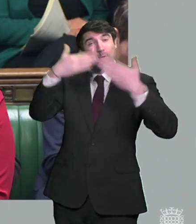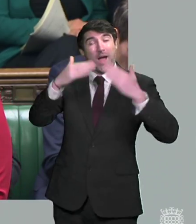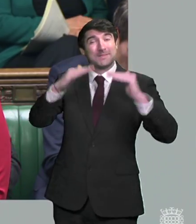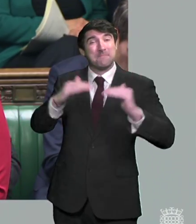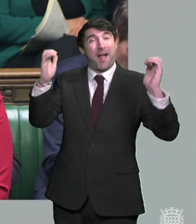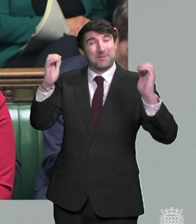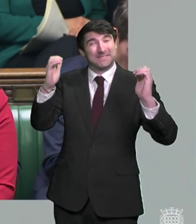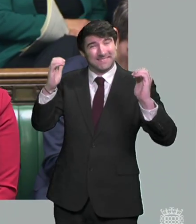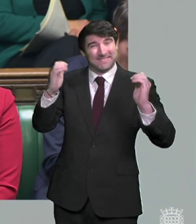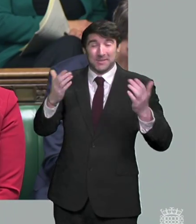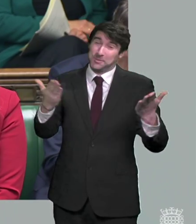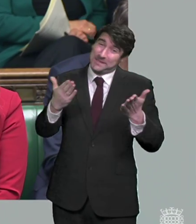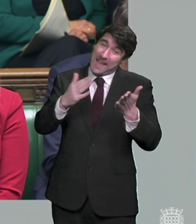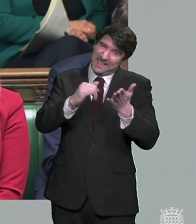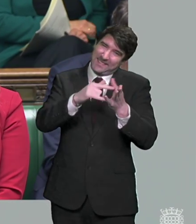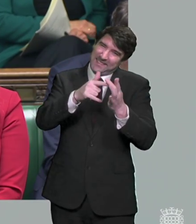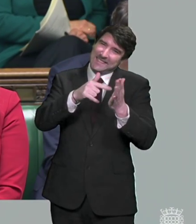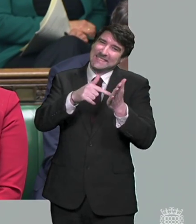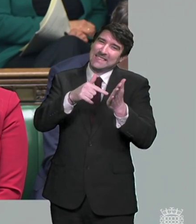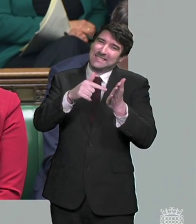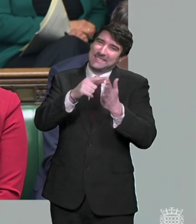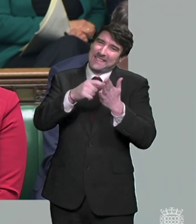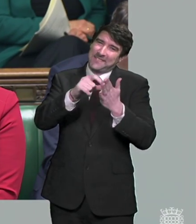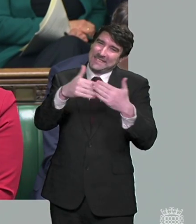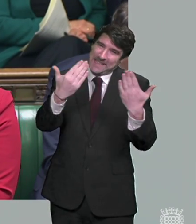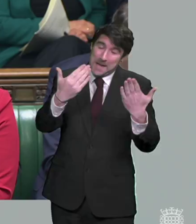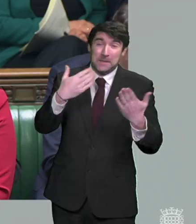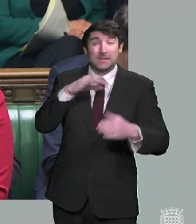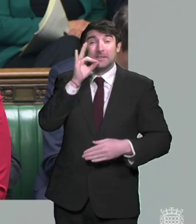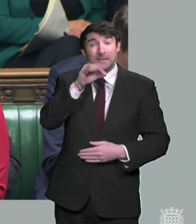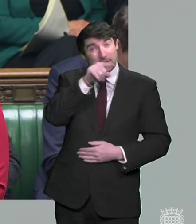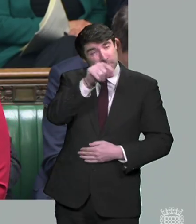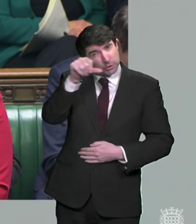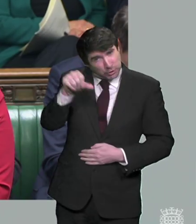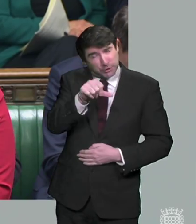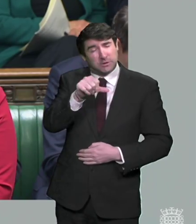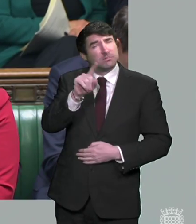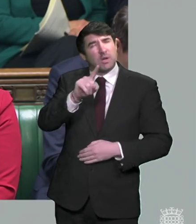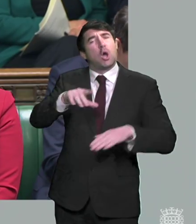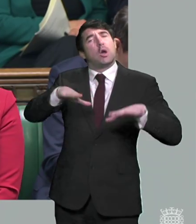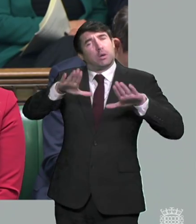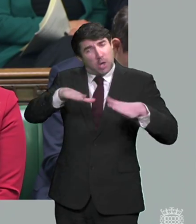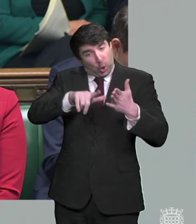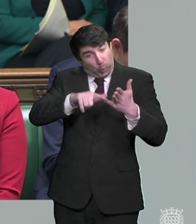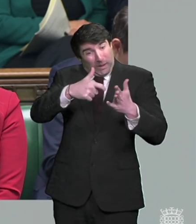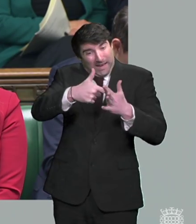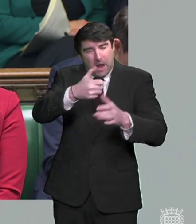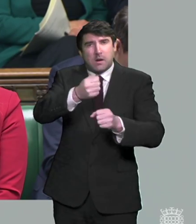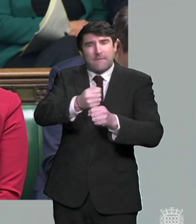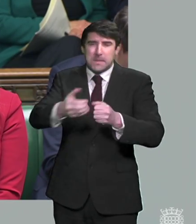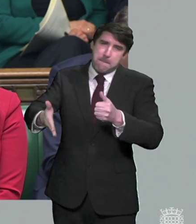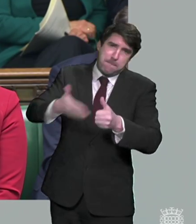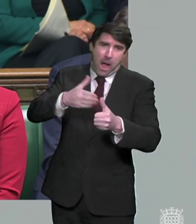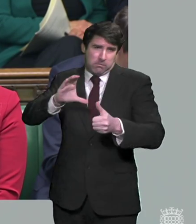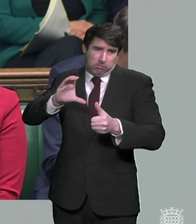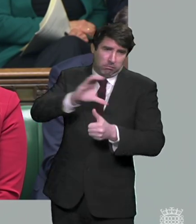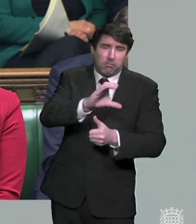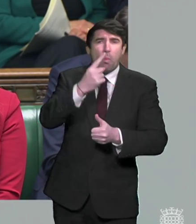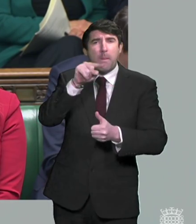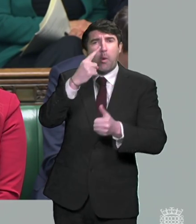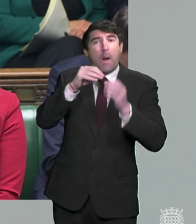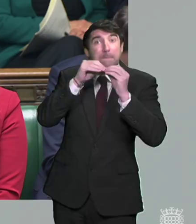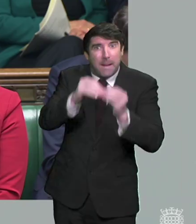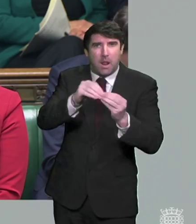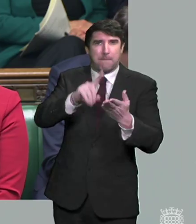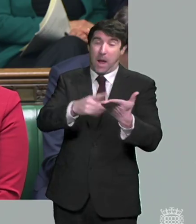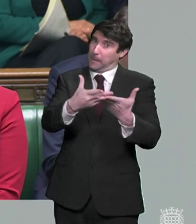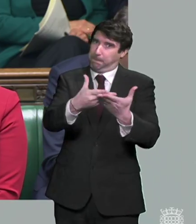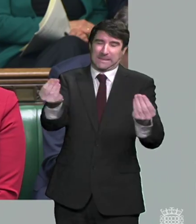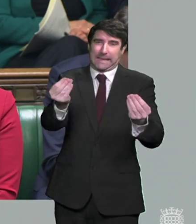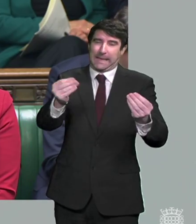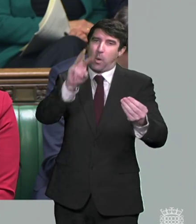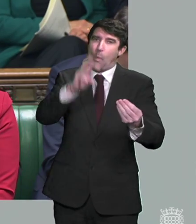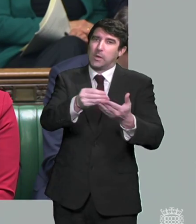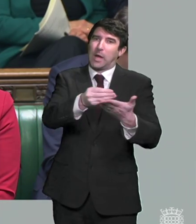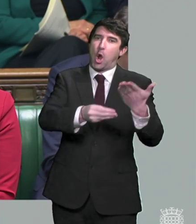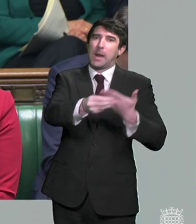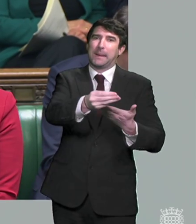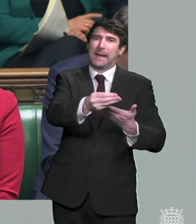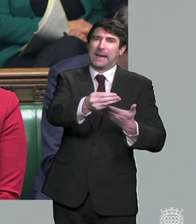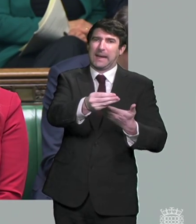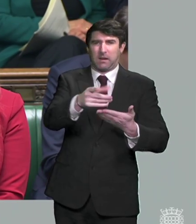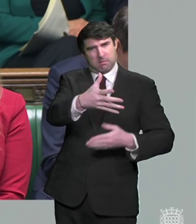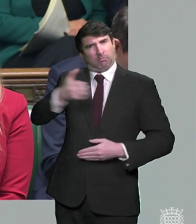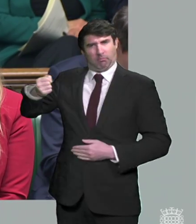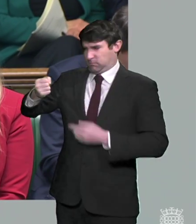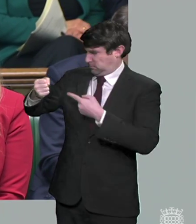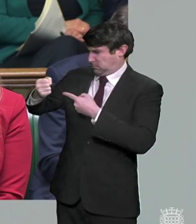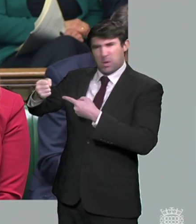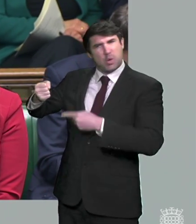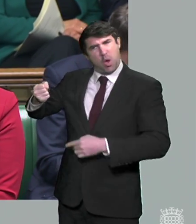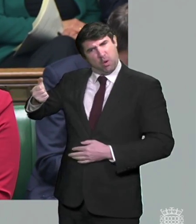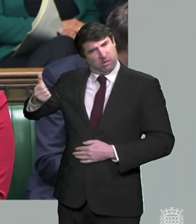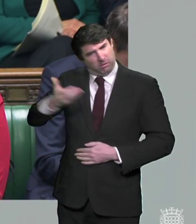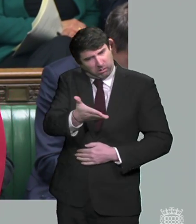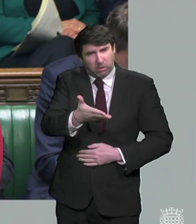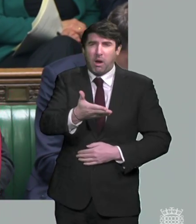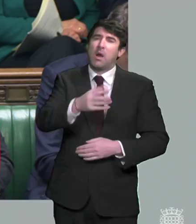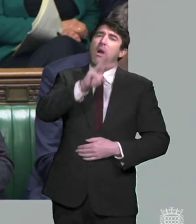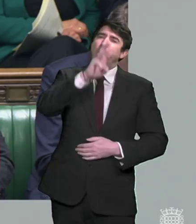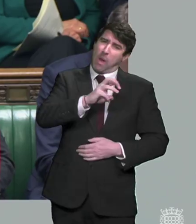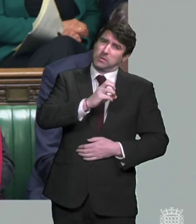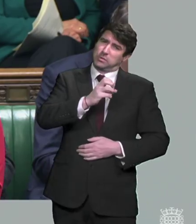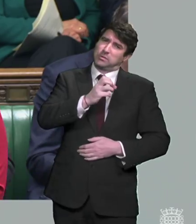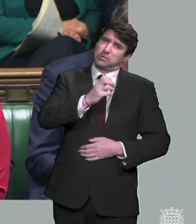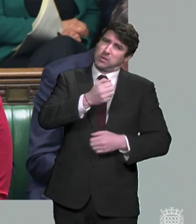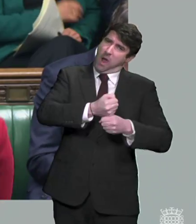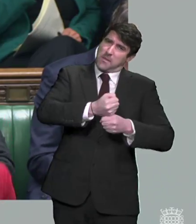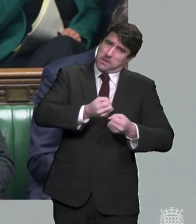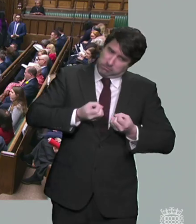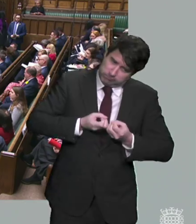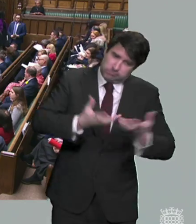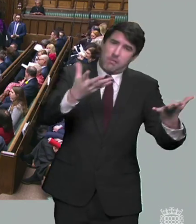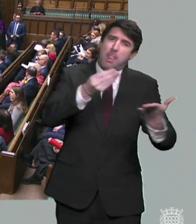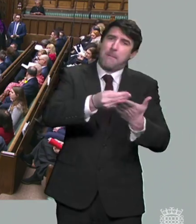On this St David’s Day, will he also now join me in urging the UK Government to restore the £1.1 billion missing in Wales, and allow the Welsh Government to administer those funds to enable every community in Wales, including Cynon Valley, to thrive?